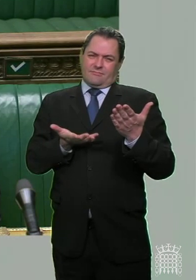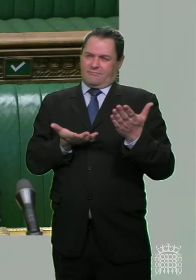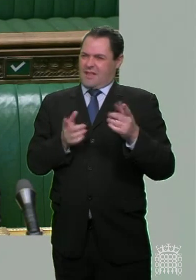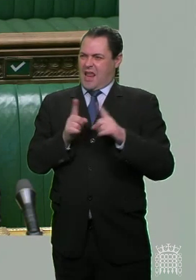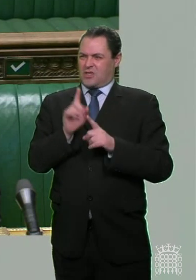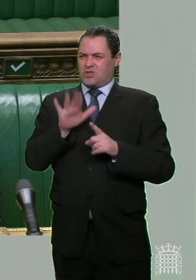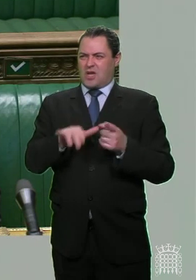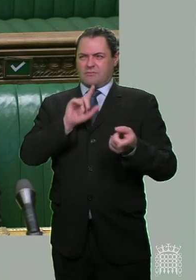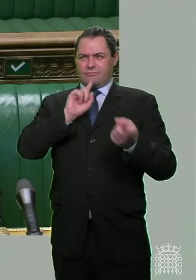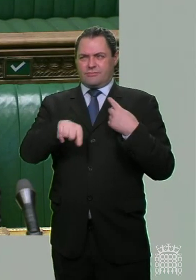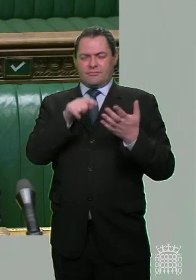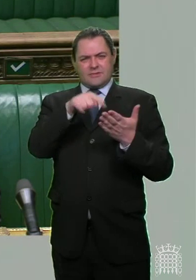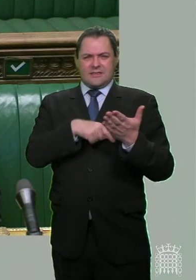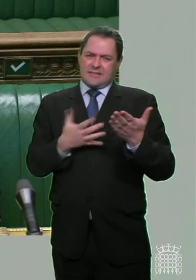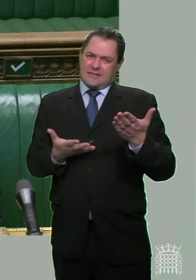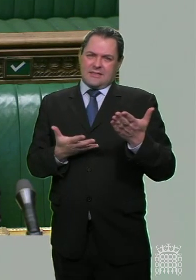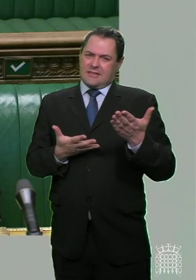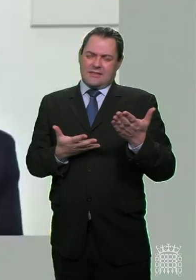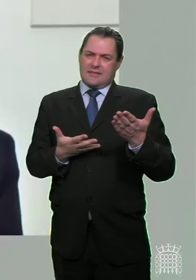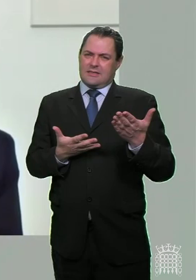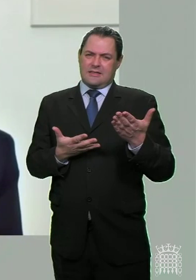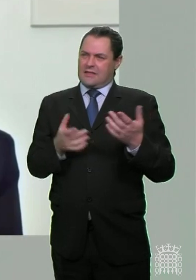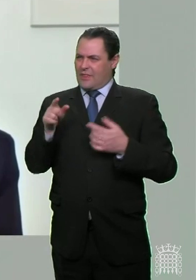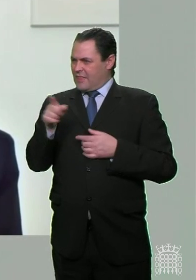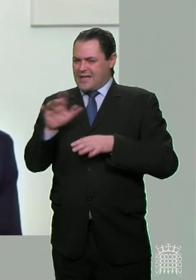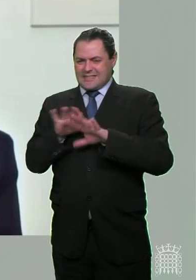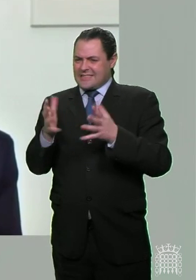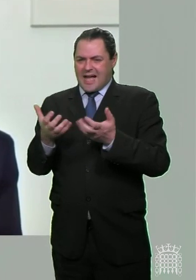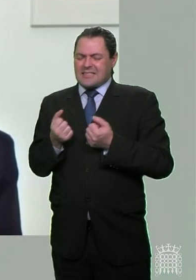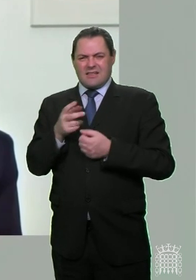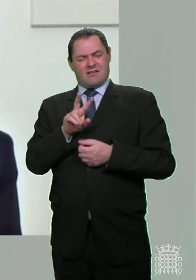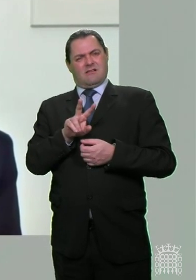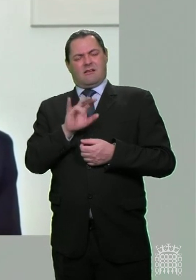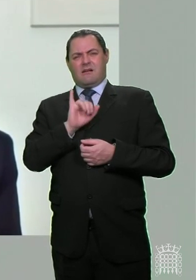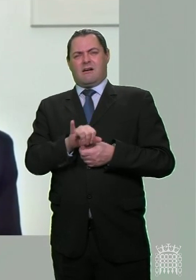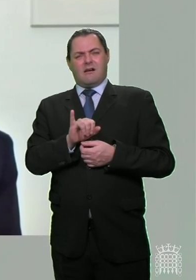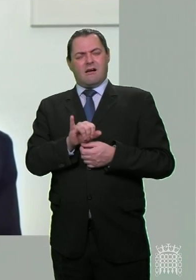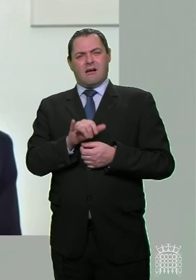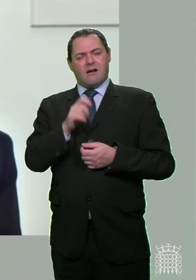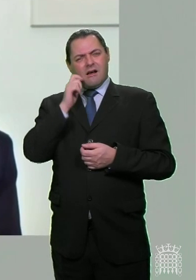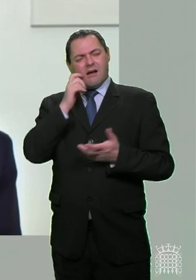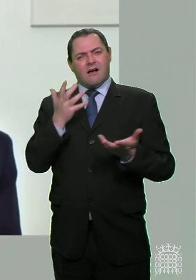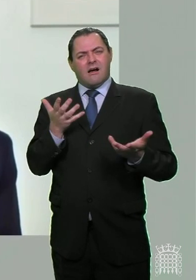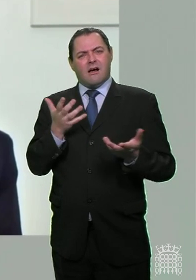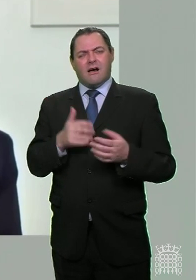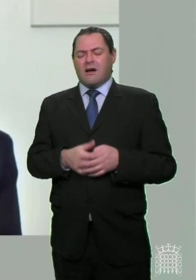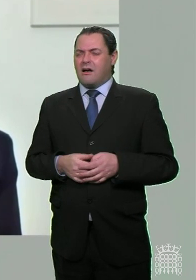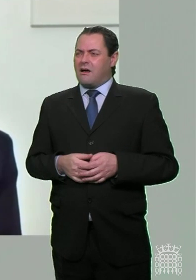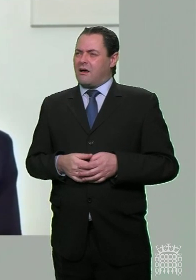I can tell the Prime Minister just how badly that went down with those families when I spoke to them later that afternoon.